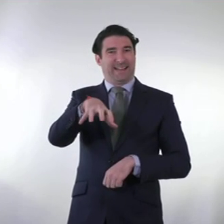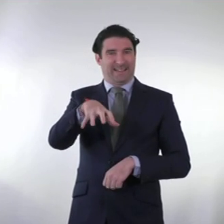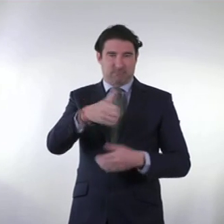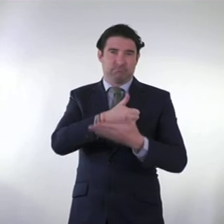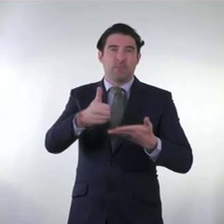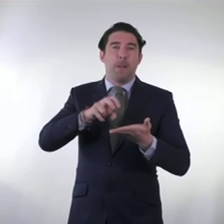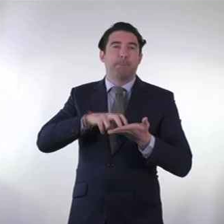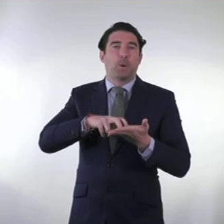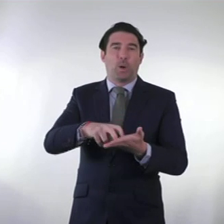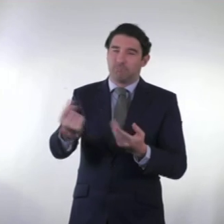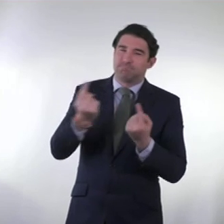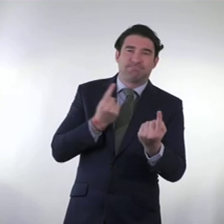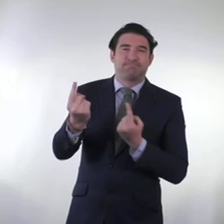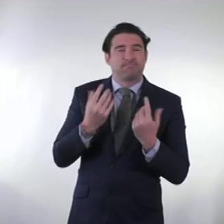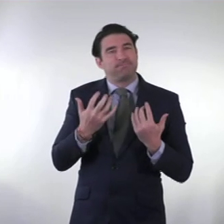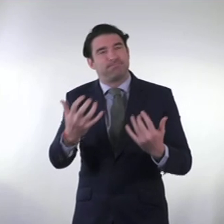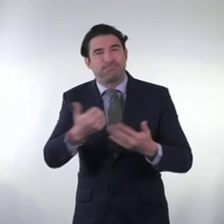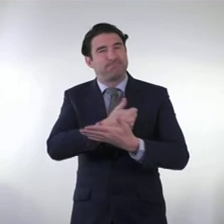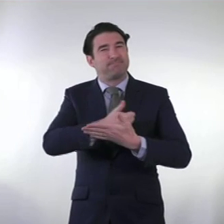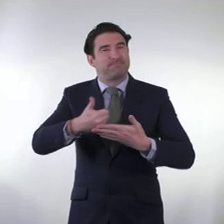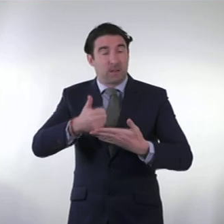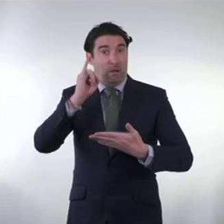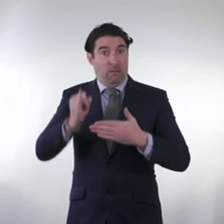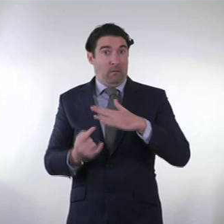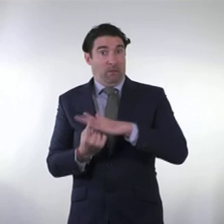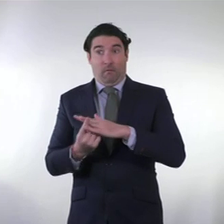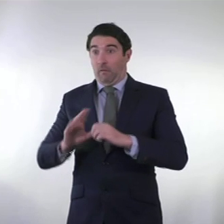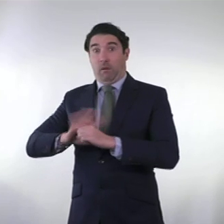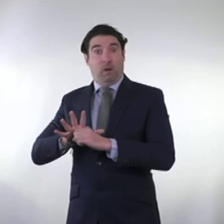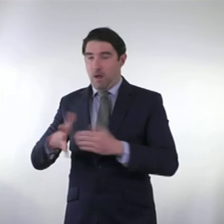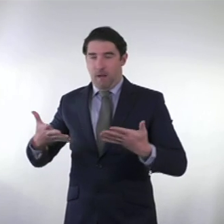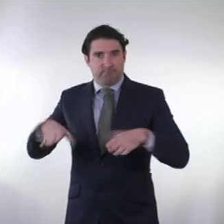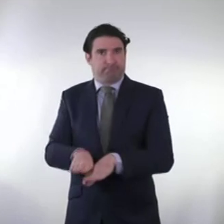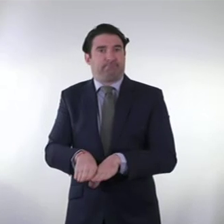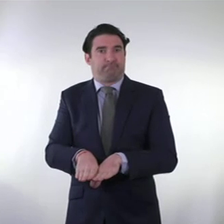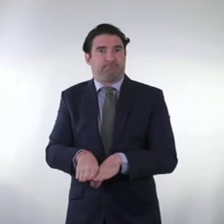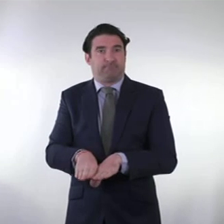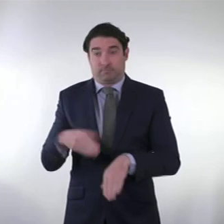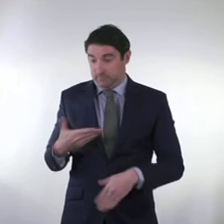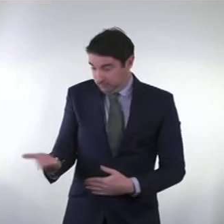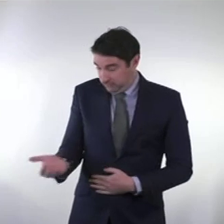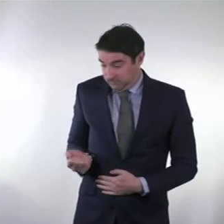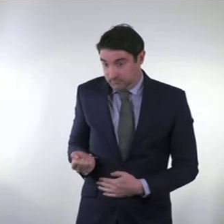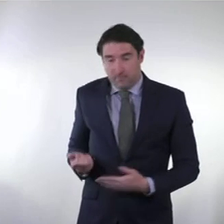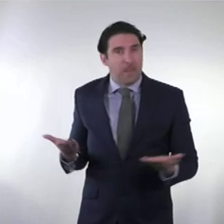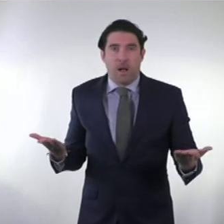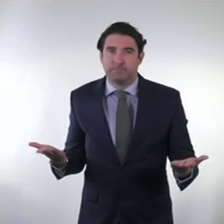“does nothing to help us…We cannot employ people to work events which the government are not allowing to take place.